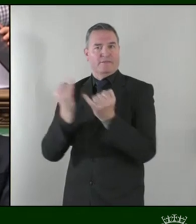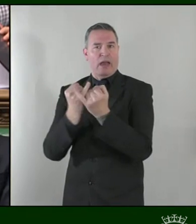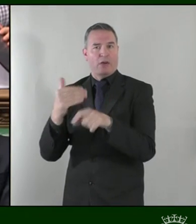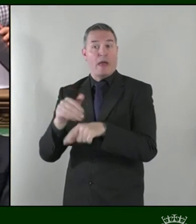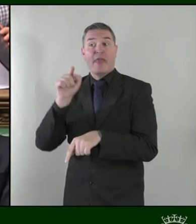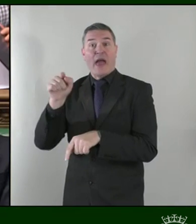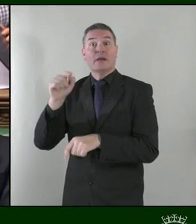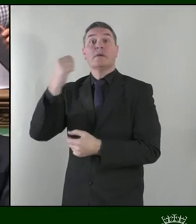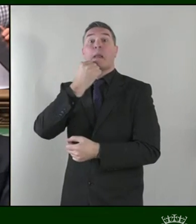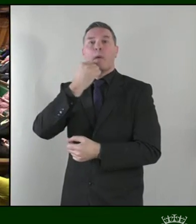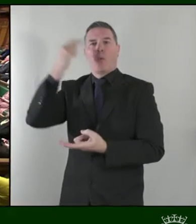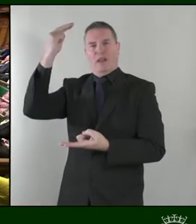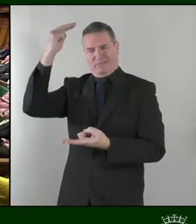We will get that crime down.